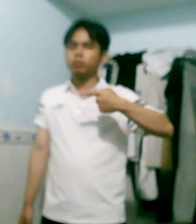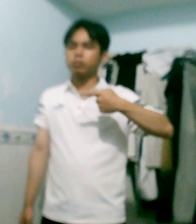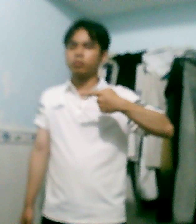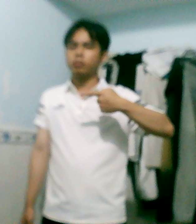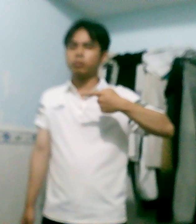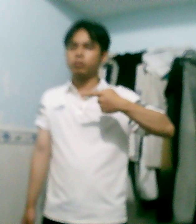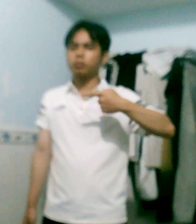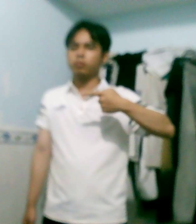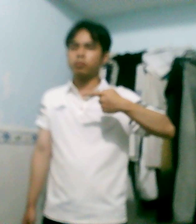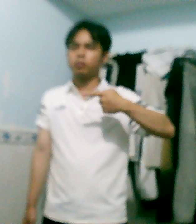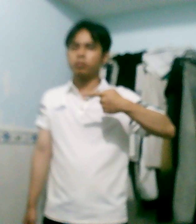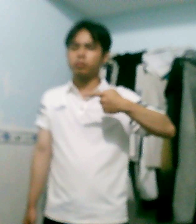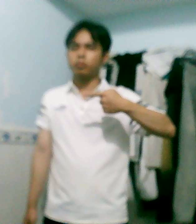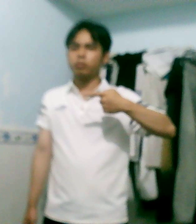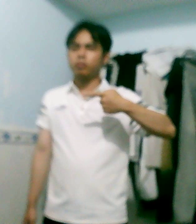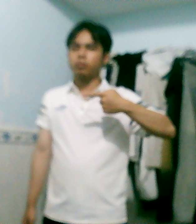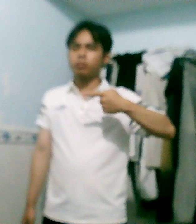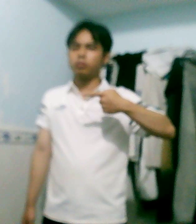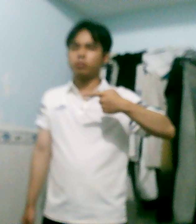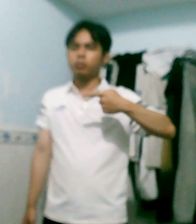g